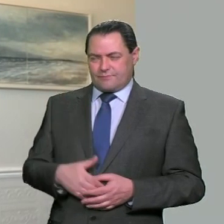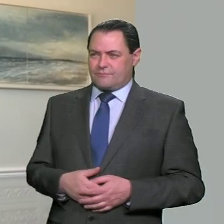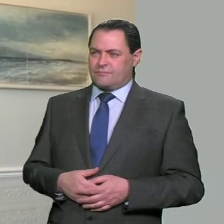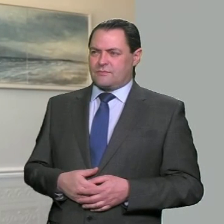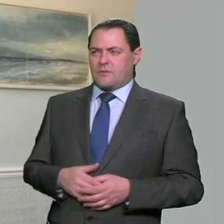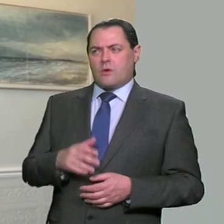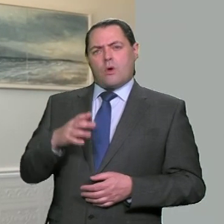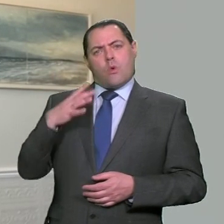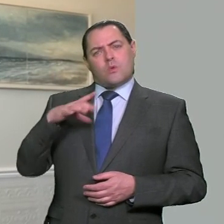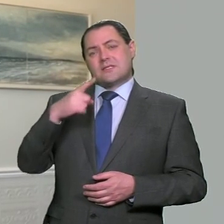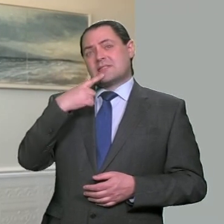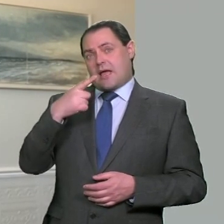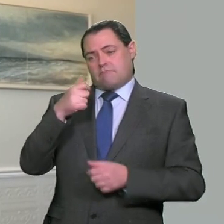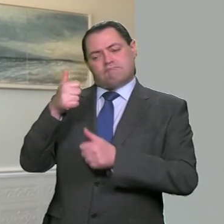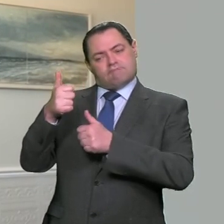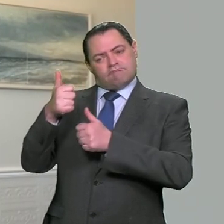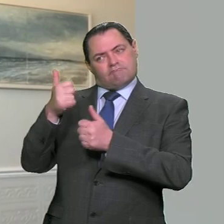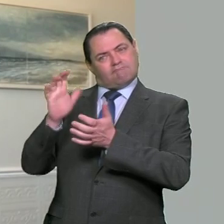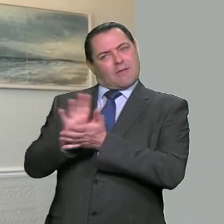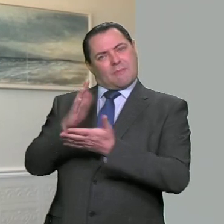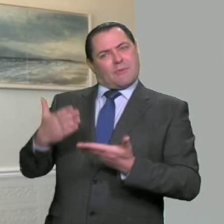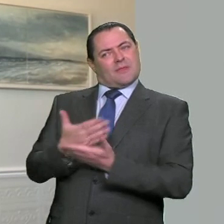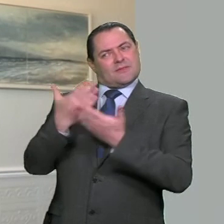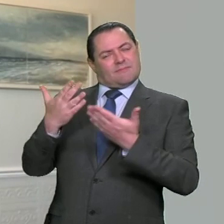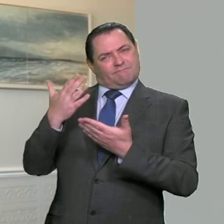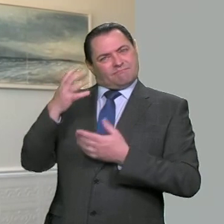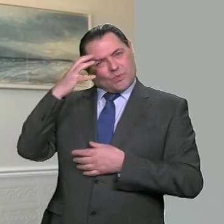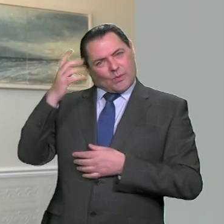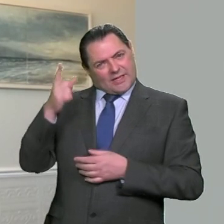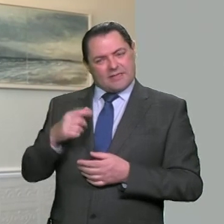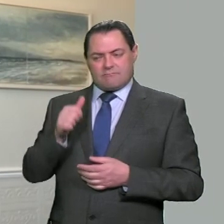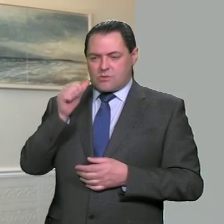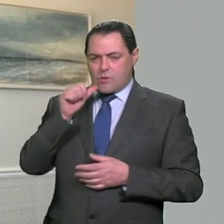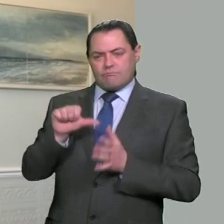May I extend my good wishes to the Queen today in what must be a difficult time?